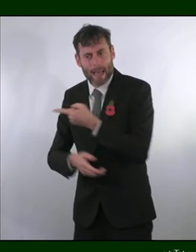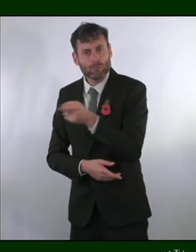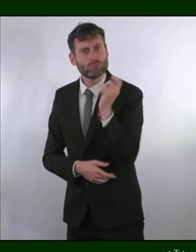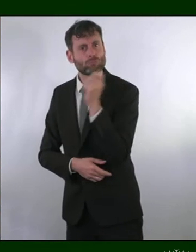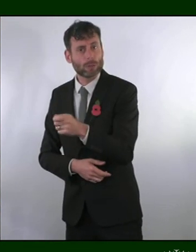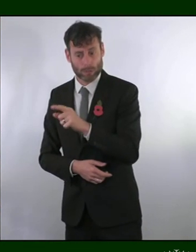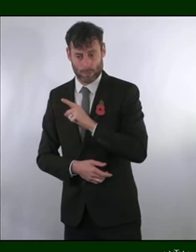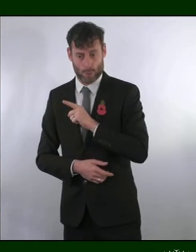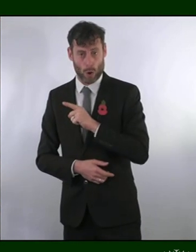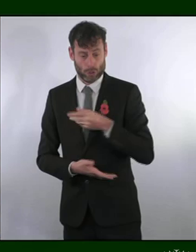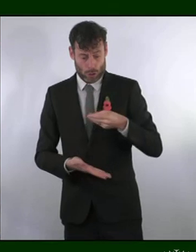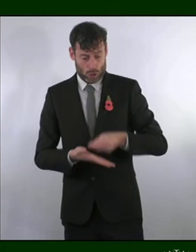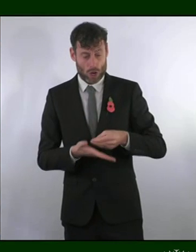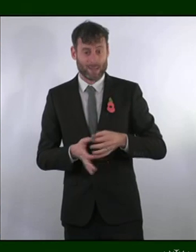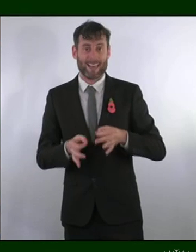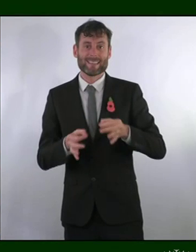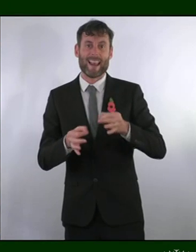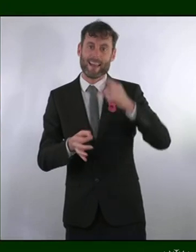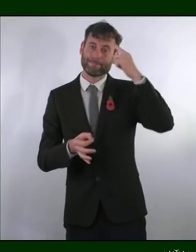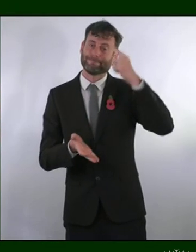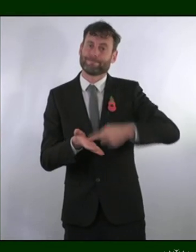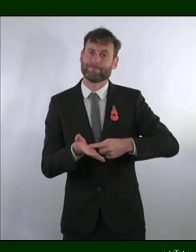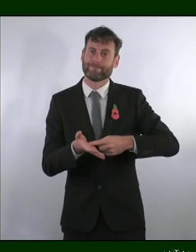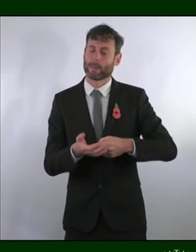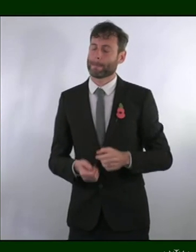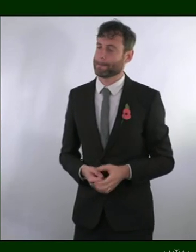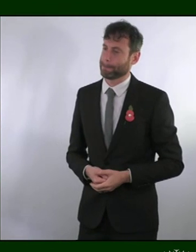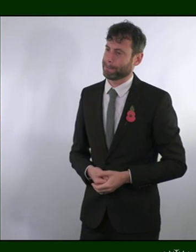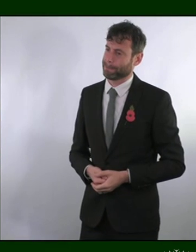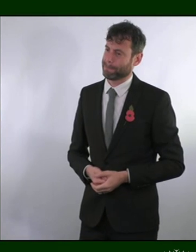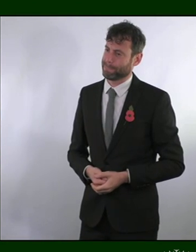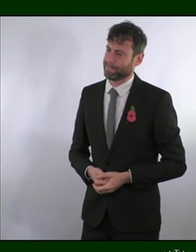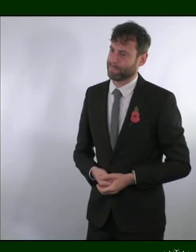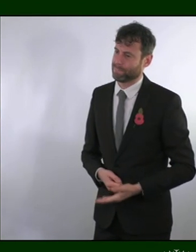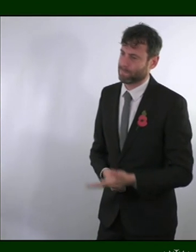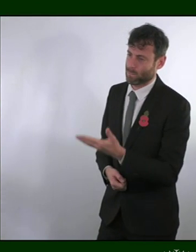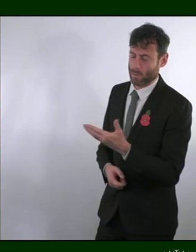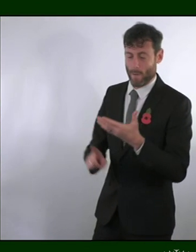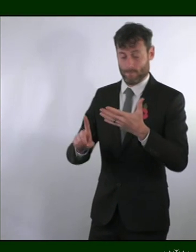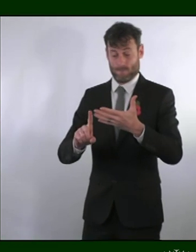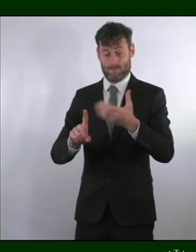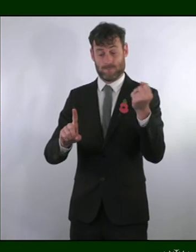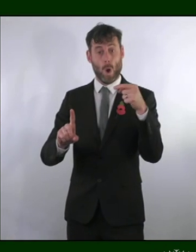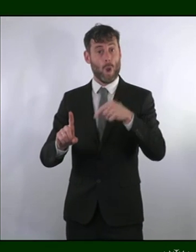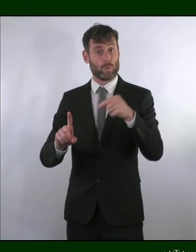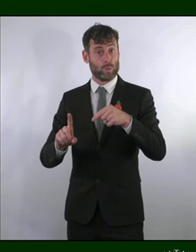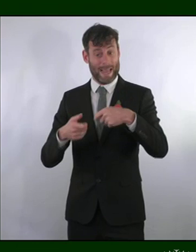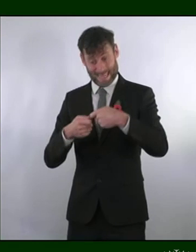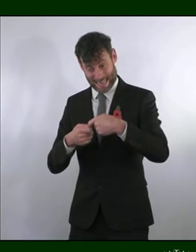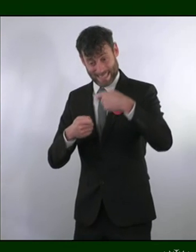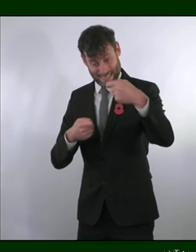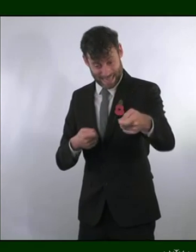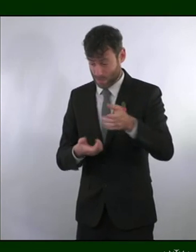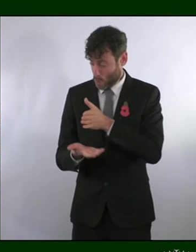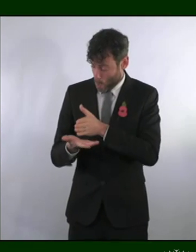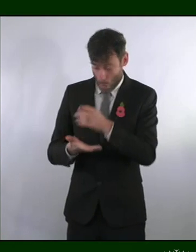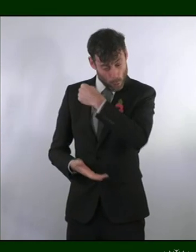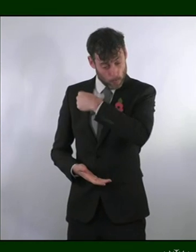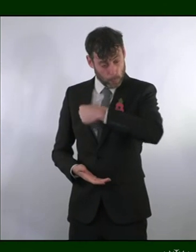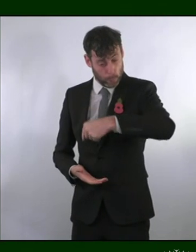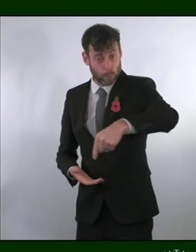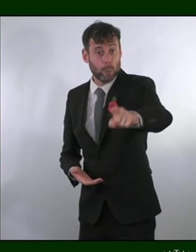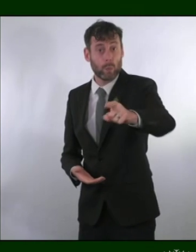With great respect to the right hon. and learned Gentleman, he knows full well that the furlough programme has continued throughout this pandemic.